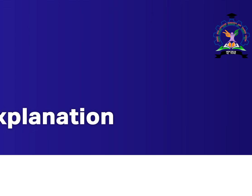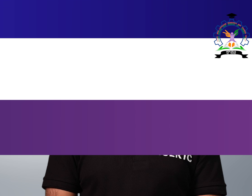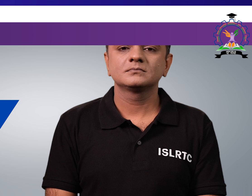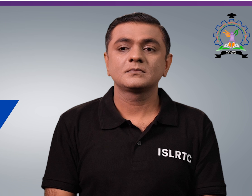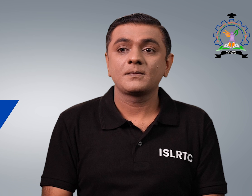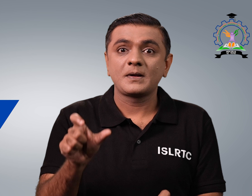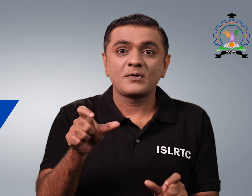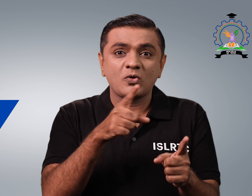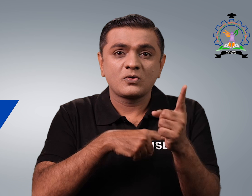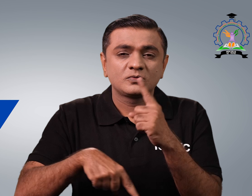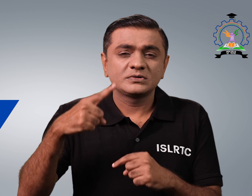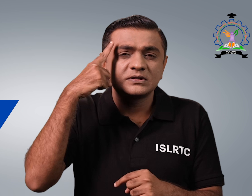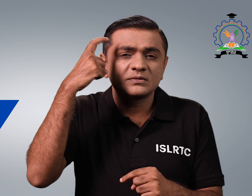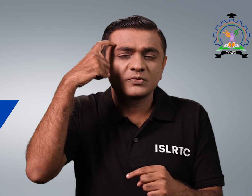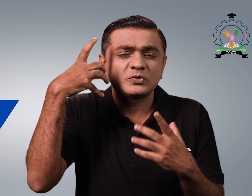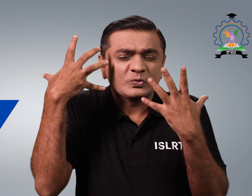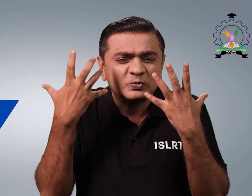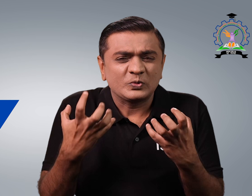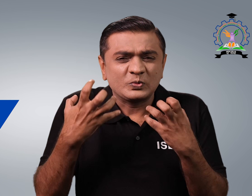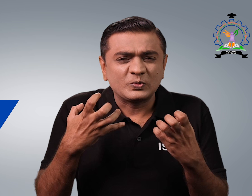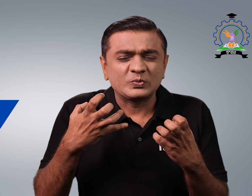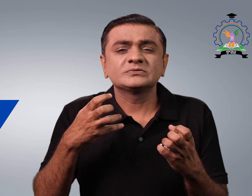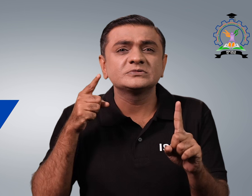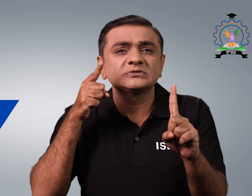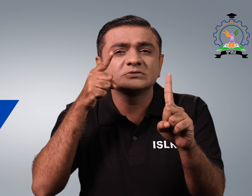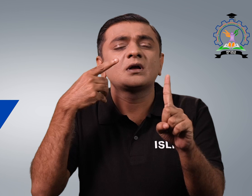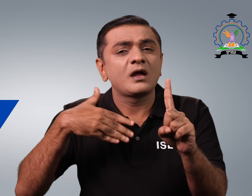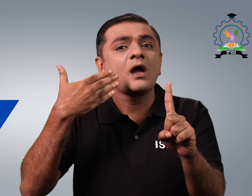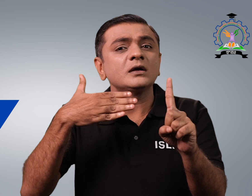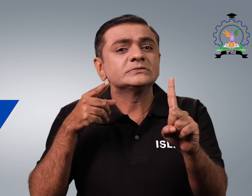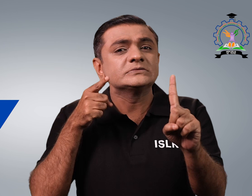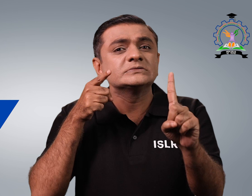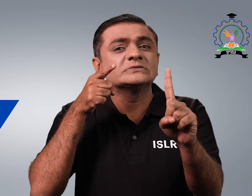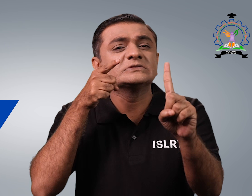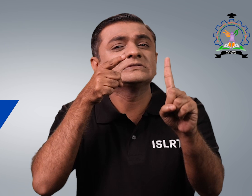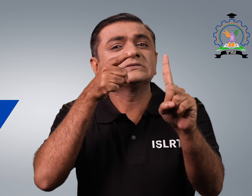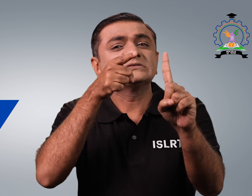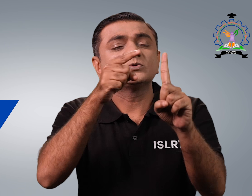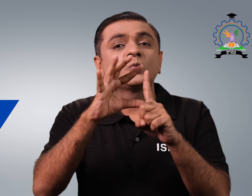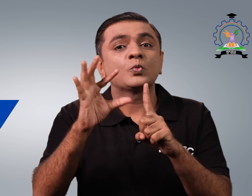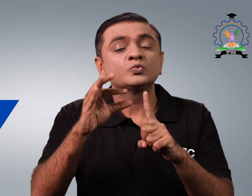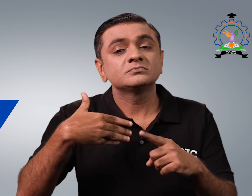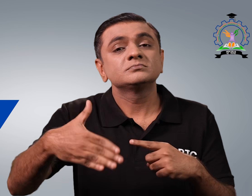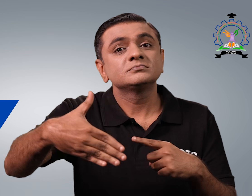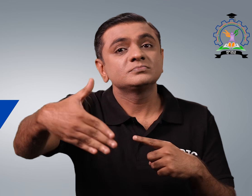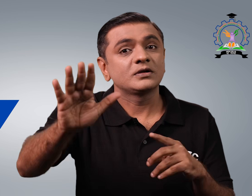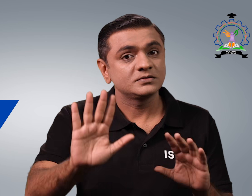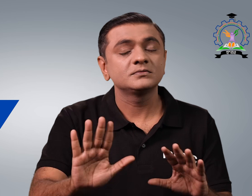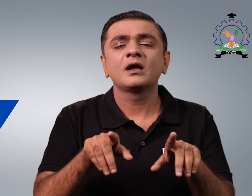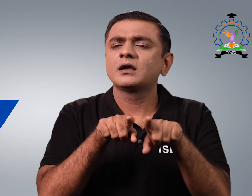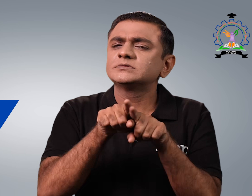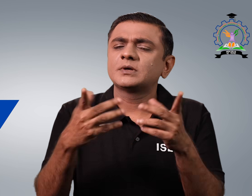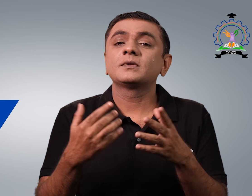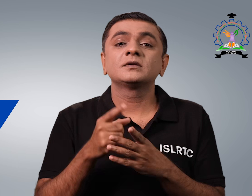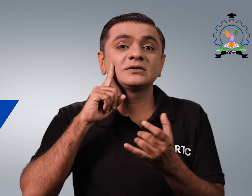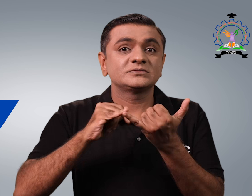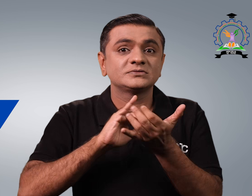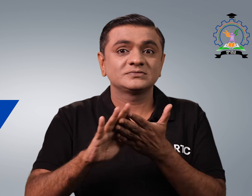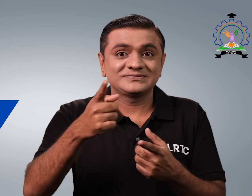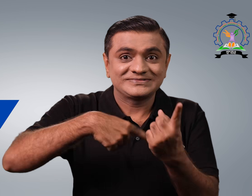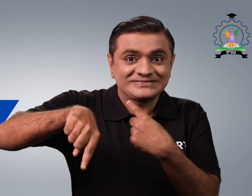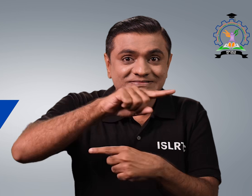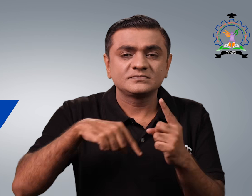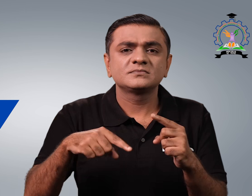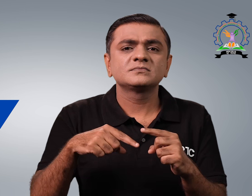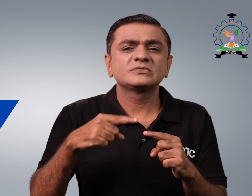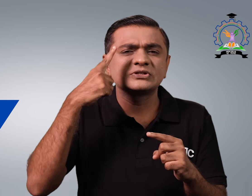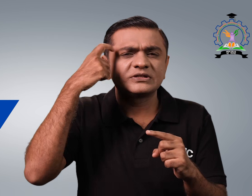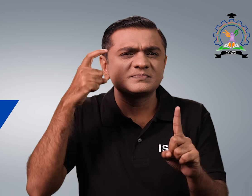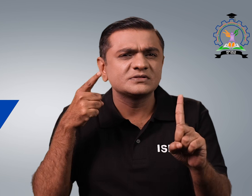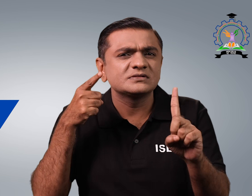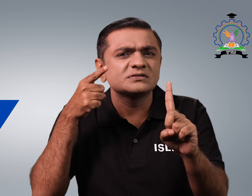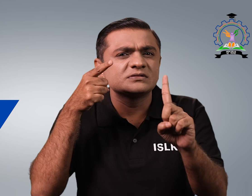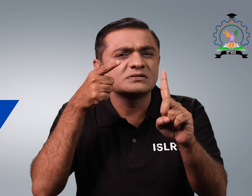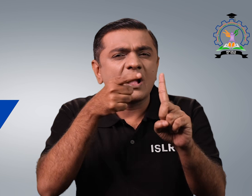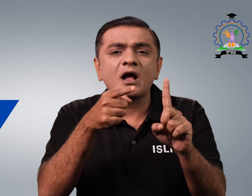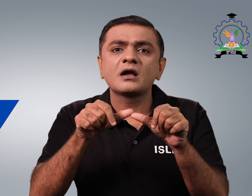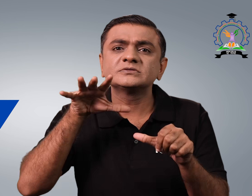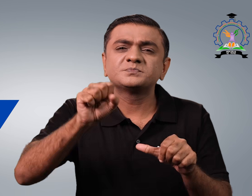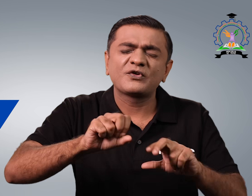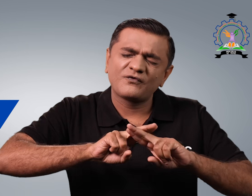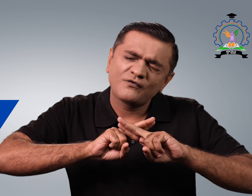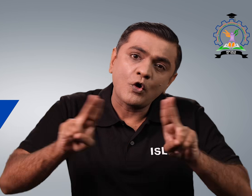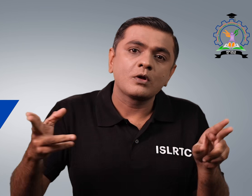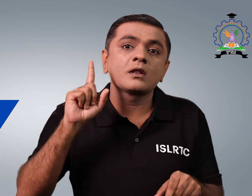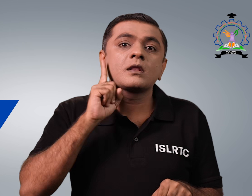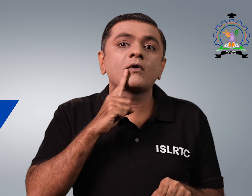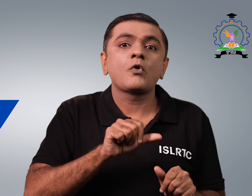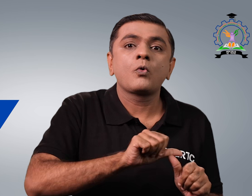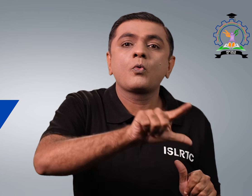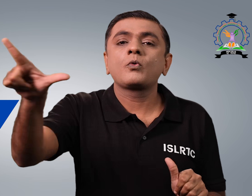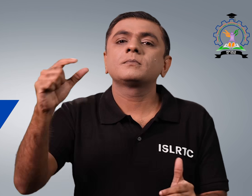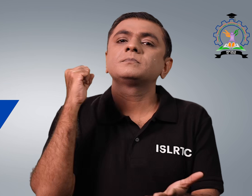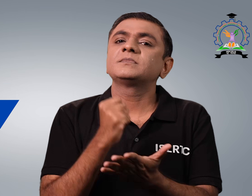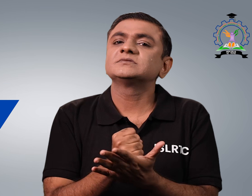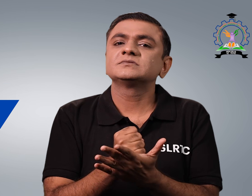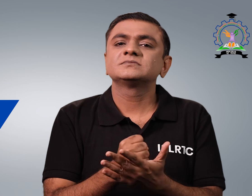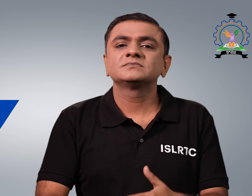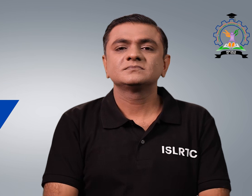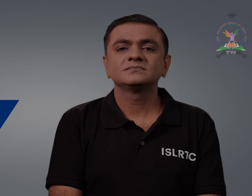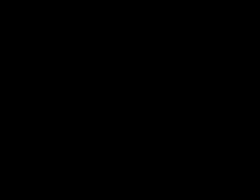A mission is a clear goal that someone is committed to achieving. For example- ISH News' mission is to make information accessible to the deaf community.